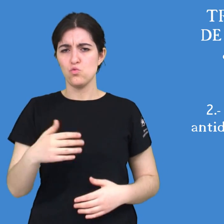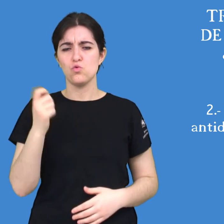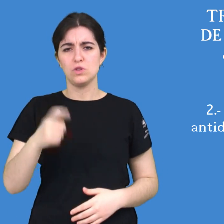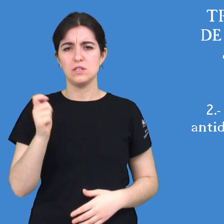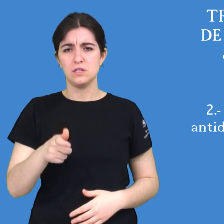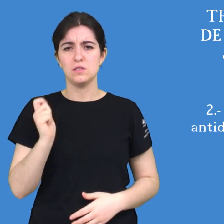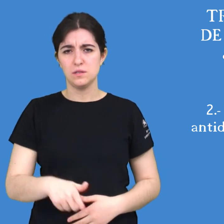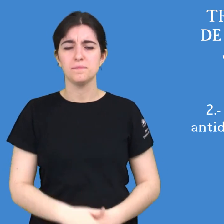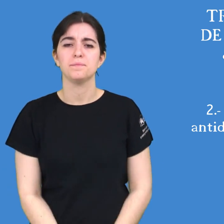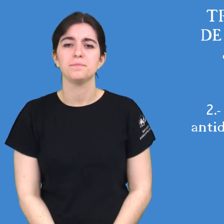frecuente